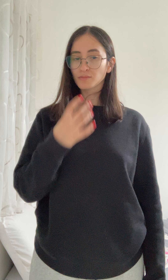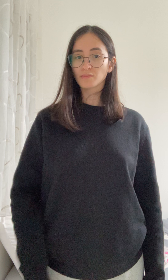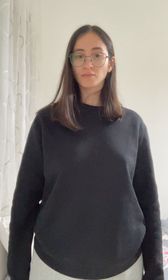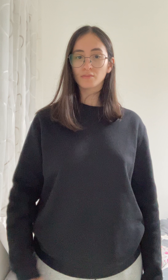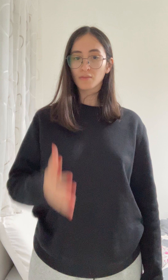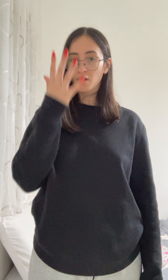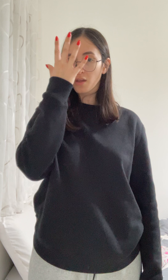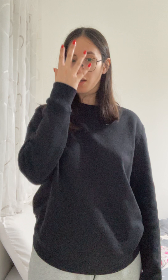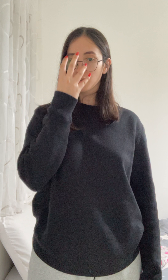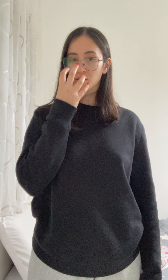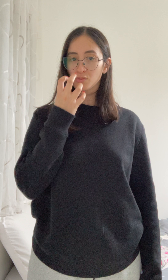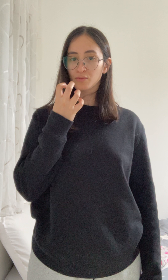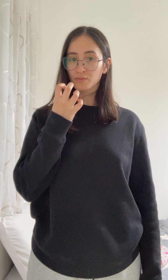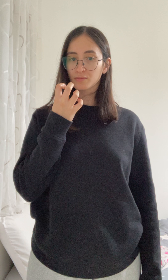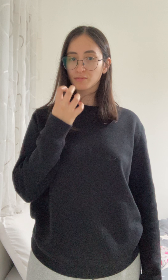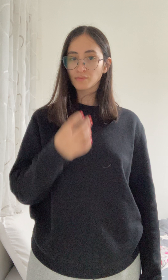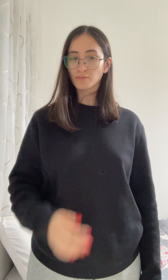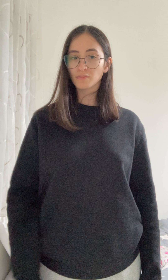עצוב